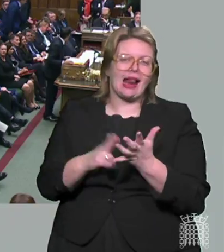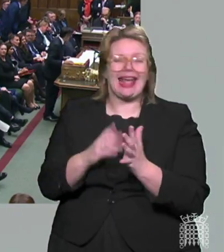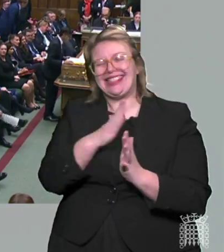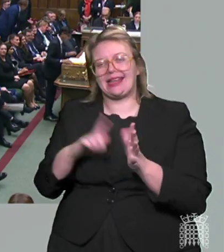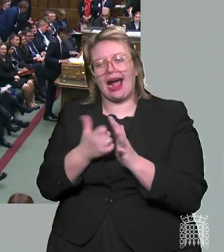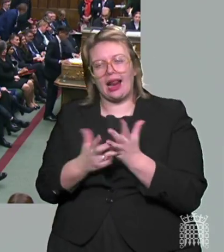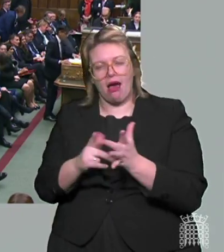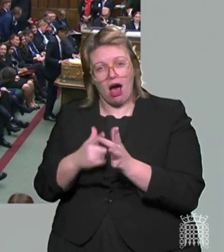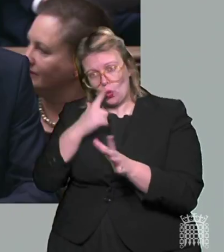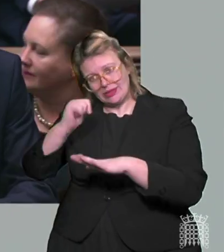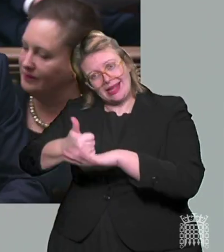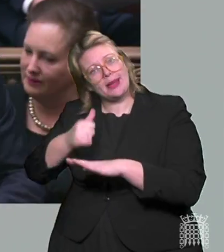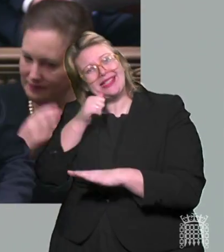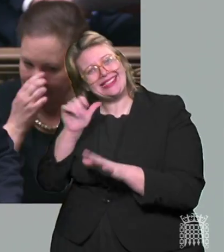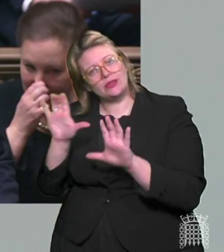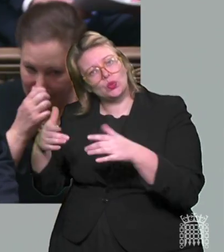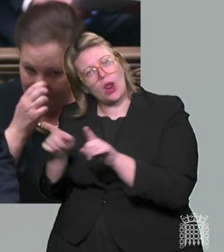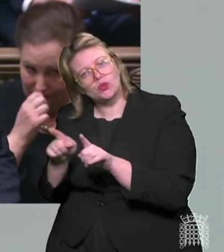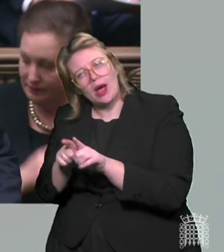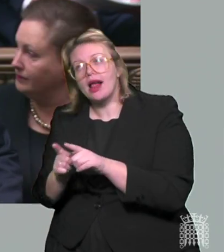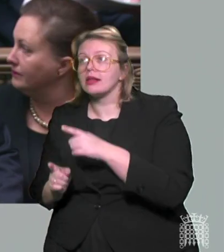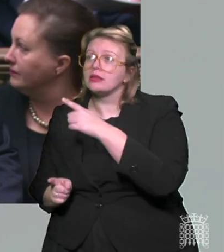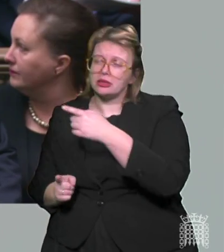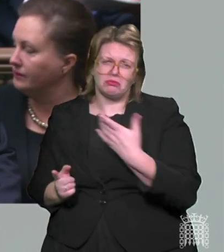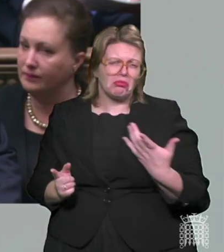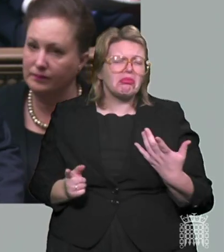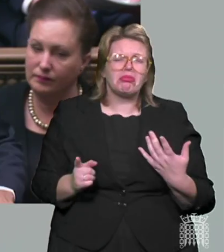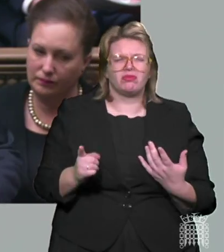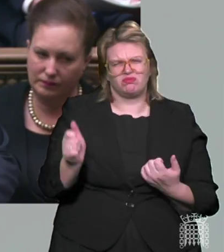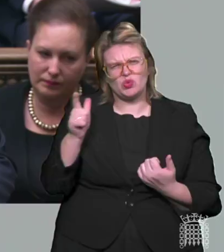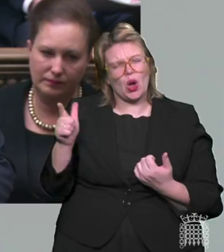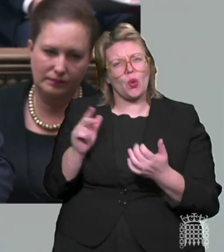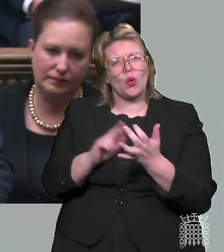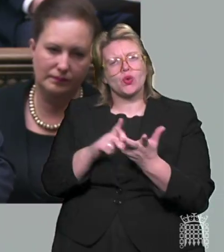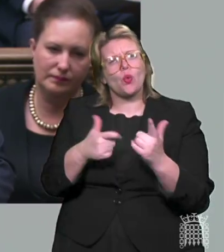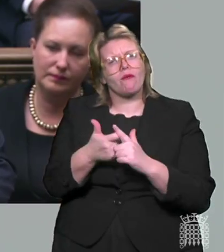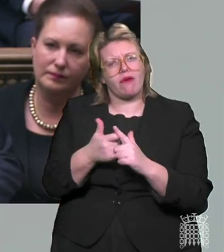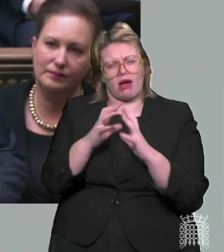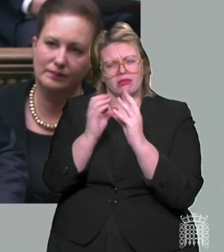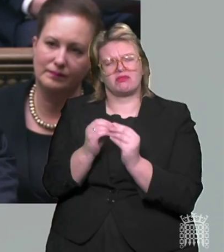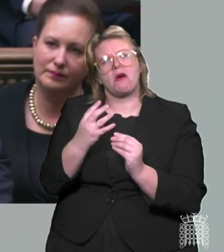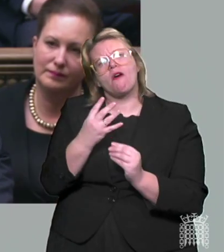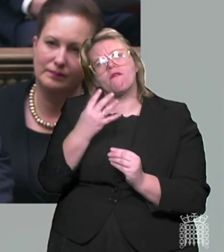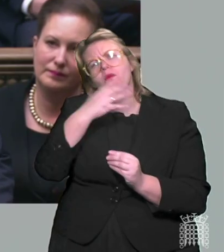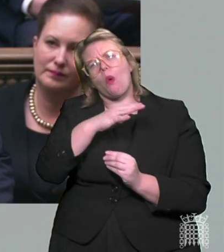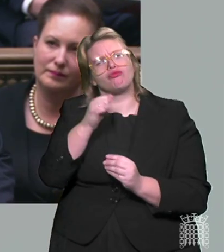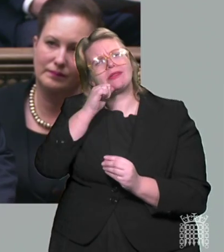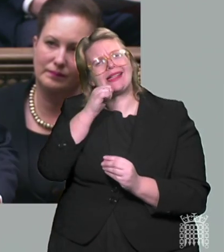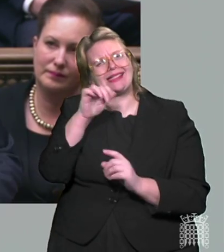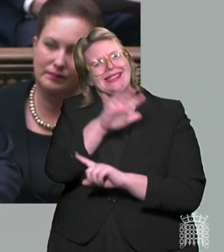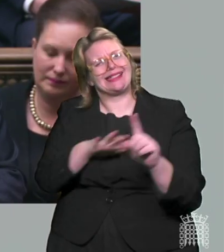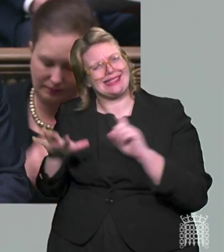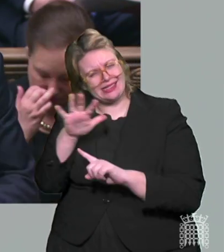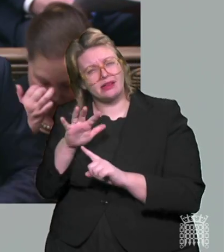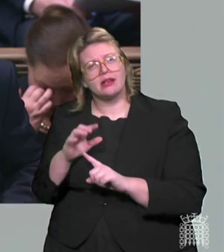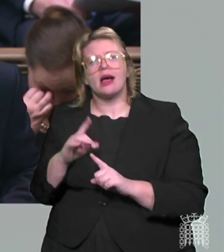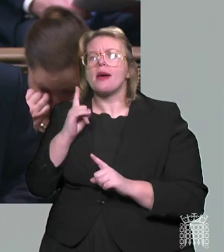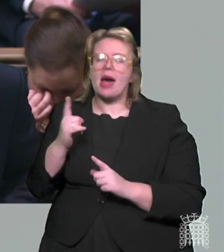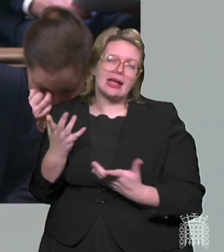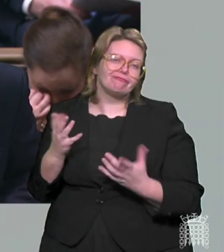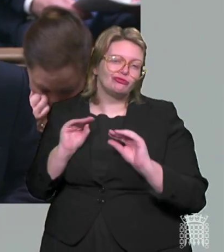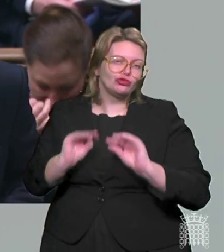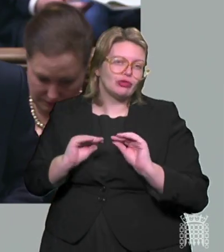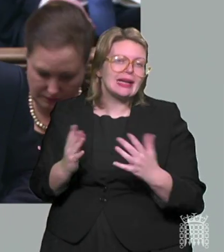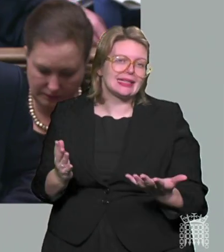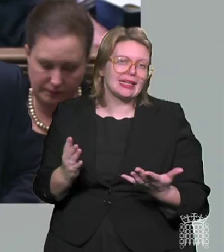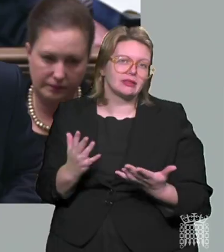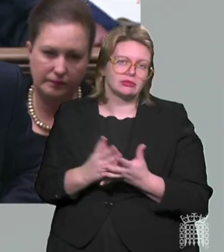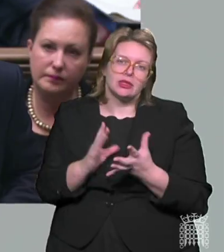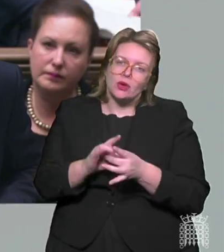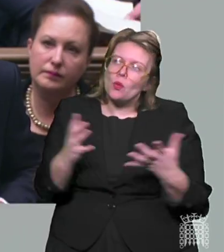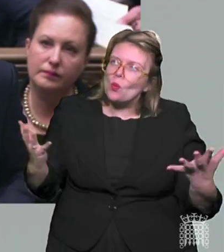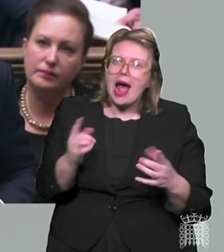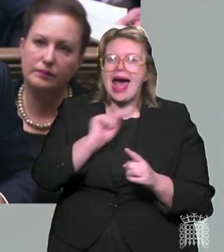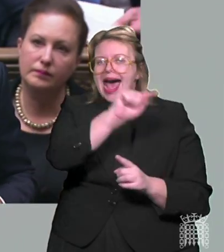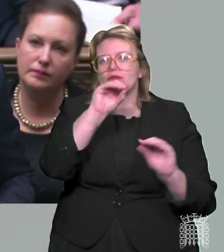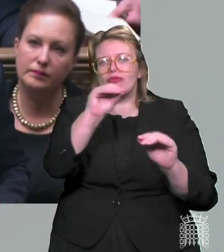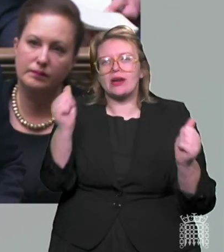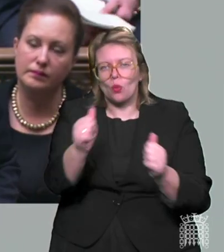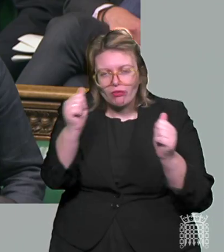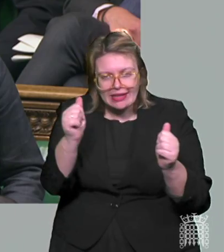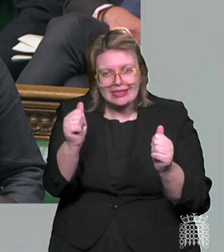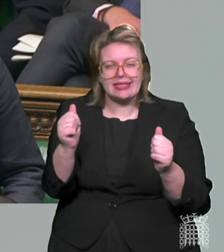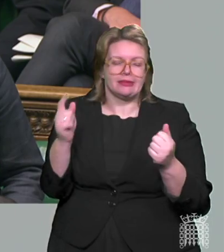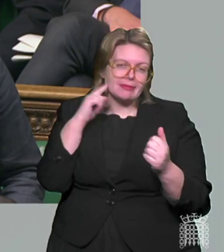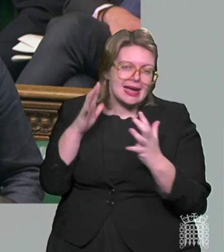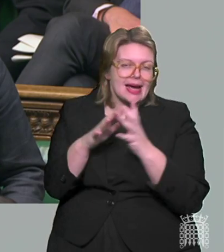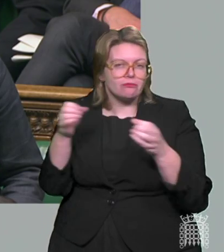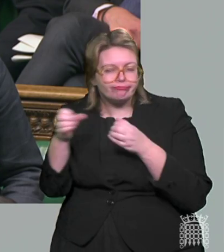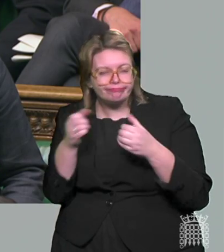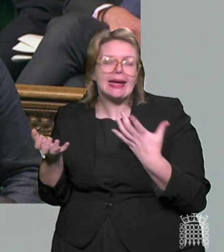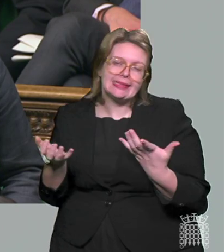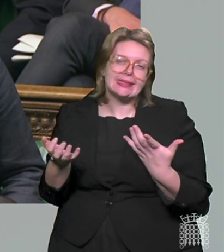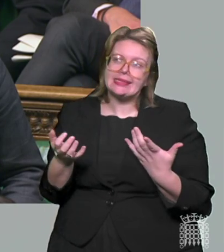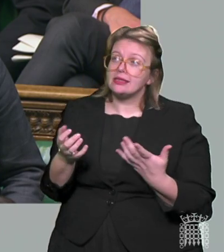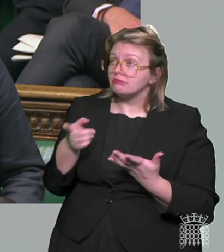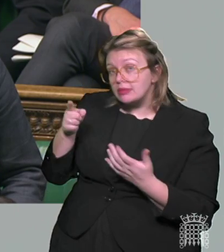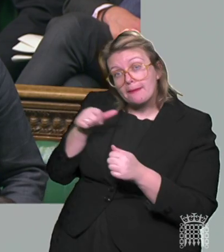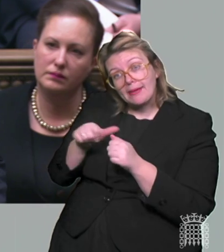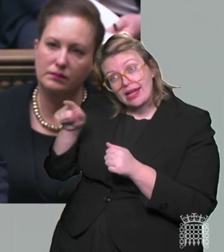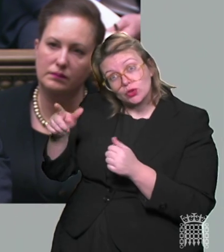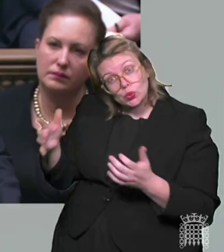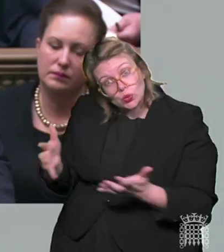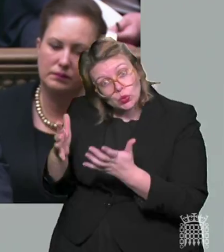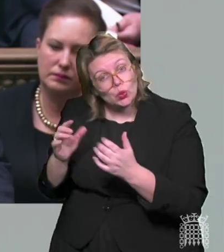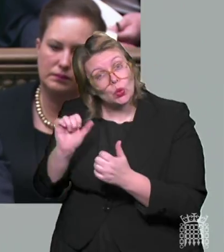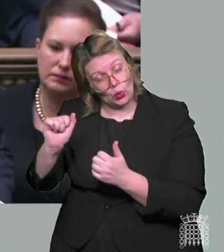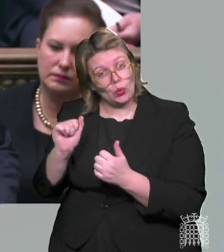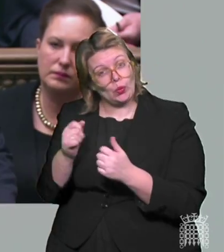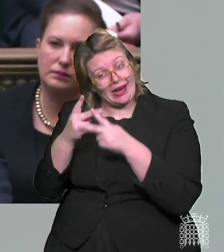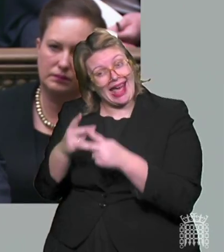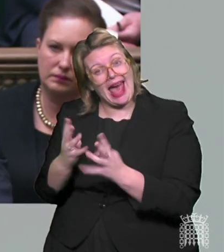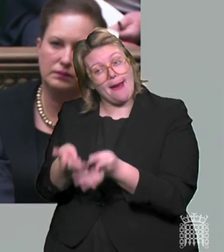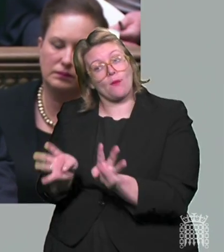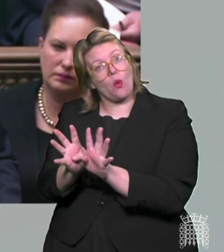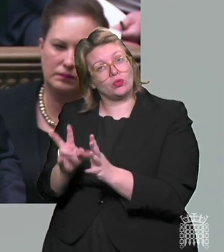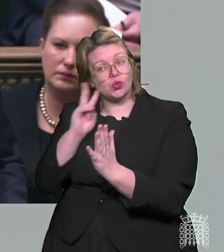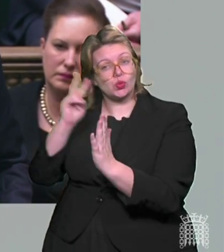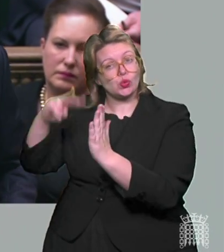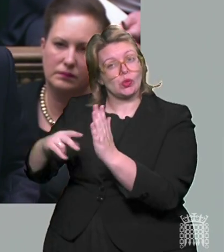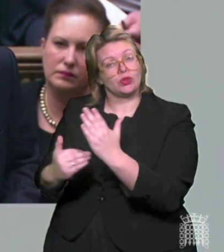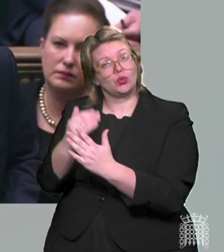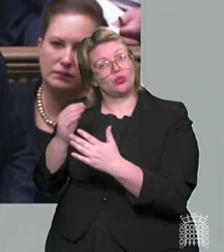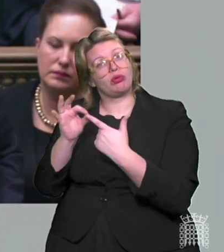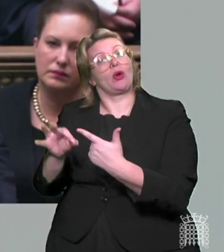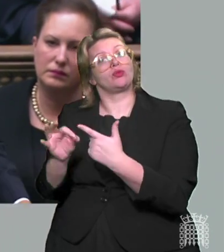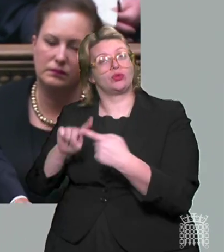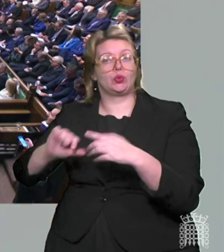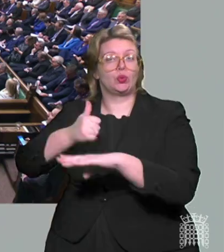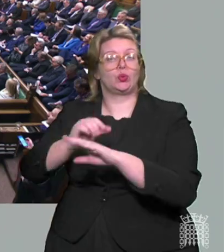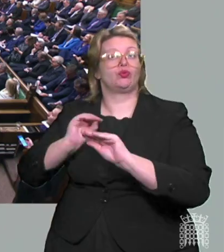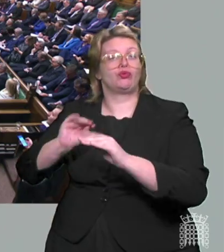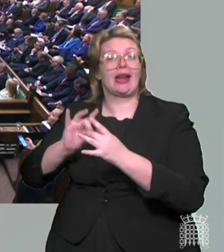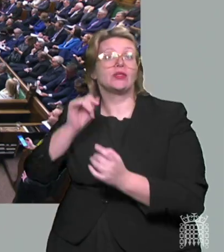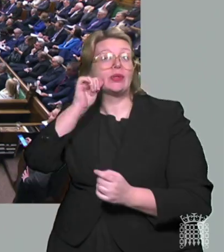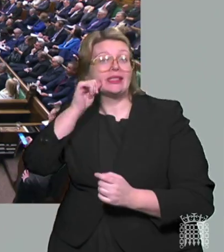My honourable Friend will know that there are around 400 dentists with NHS activity in Norfolk and Waveney, but he is right that centres of dental development build on existing local infrastructure to help to retain and recruit dentists, and I advise him to encourage his local integrated care board to look at proposals for one of those centres in his area.